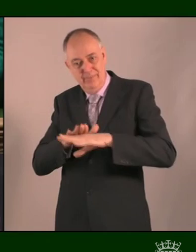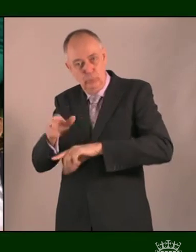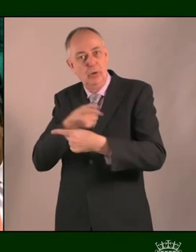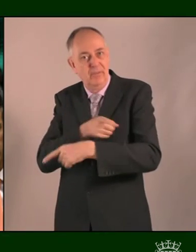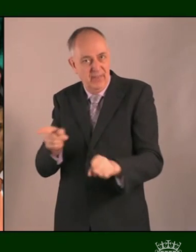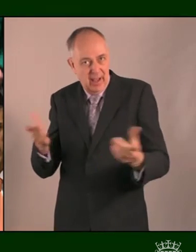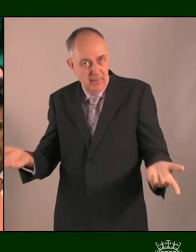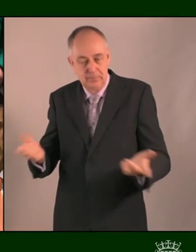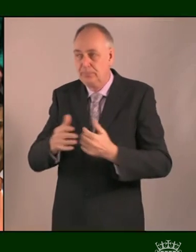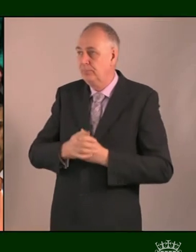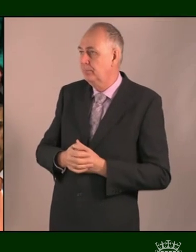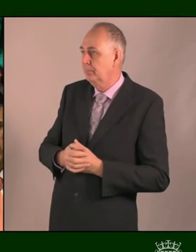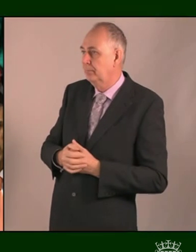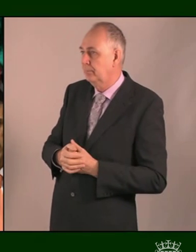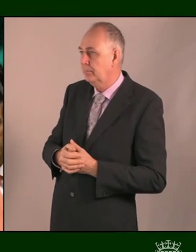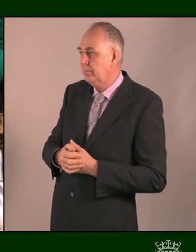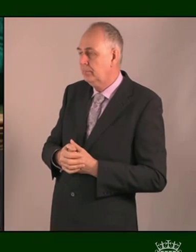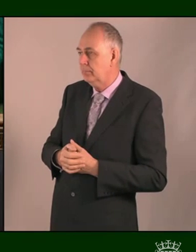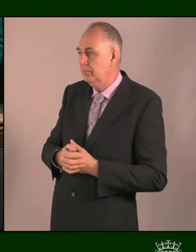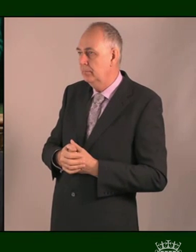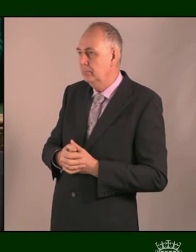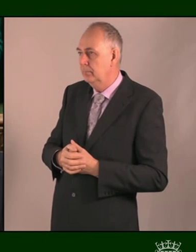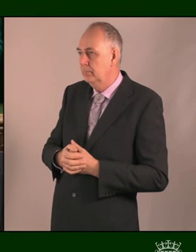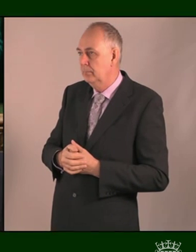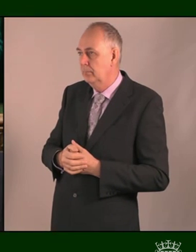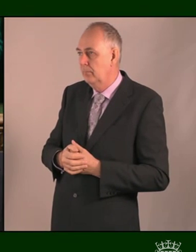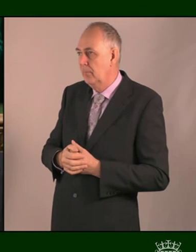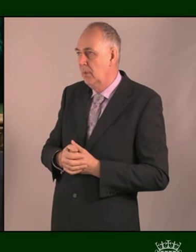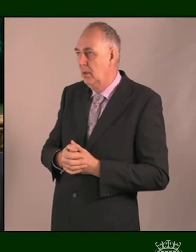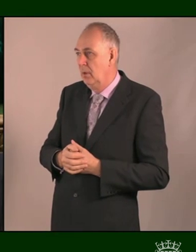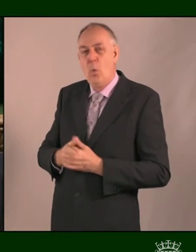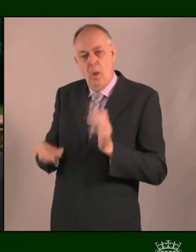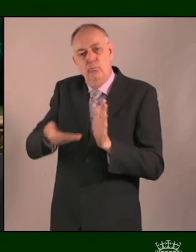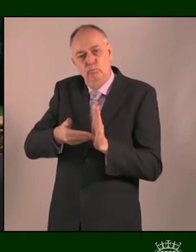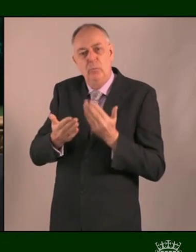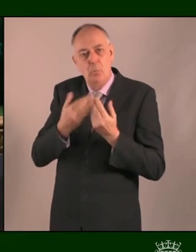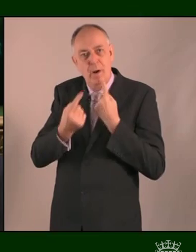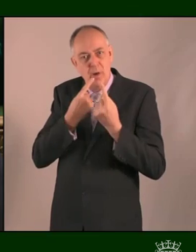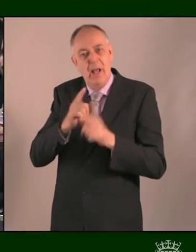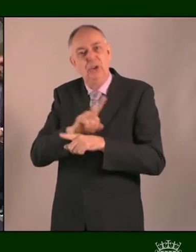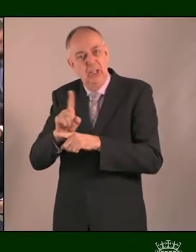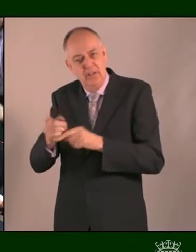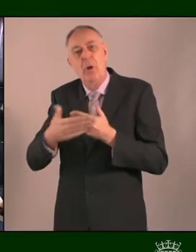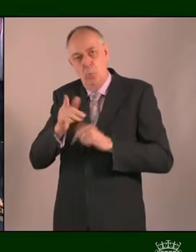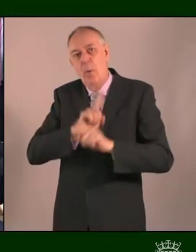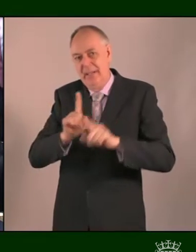This morning I had meetings with ministerial colleagues and others. In addition to my duties in this House, I shall have further such meetings later today.